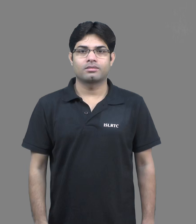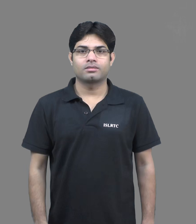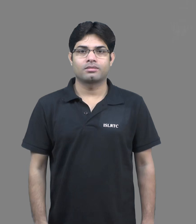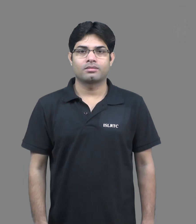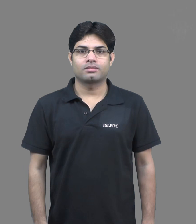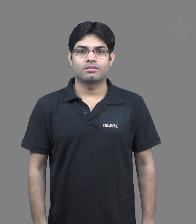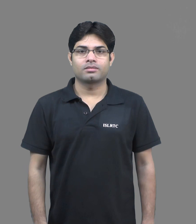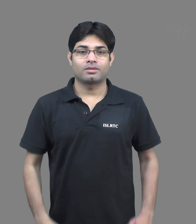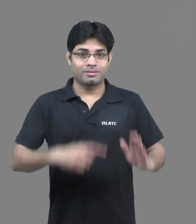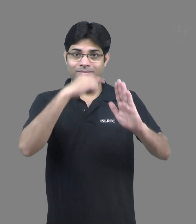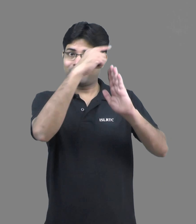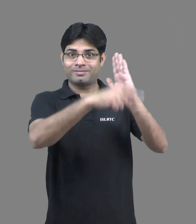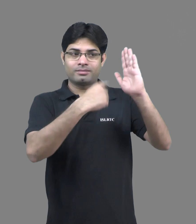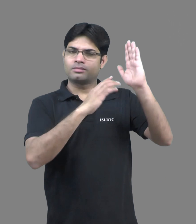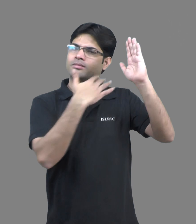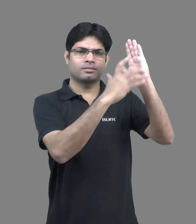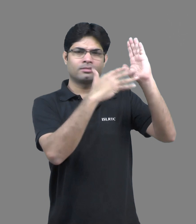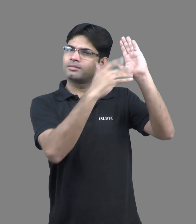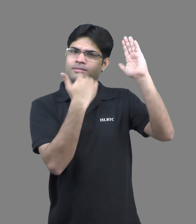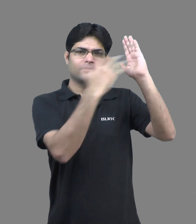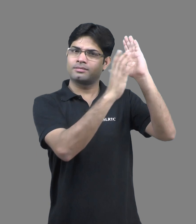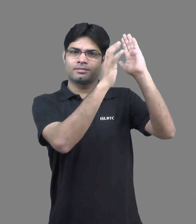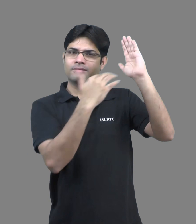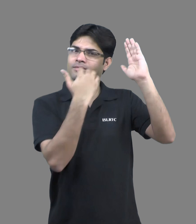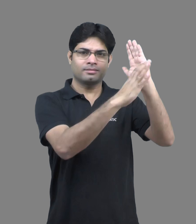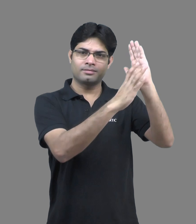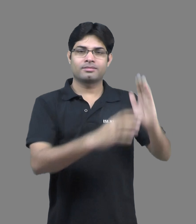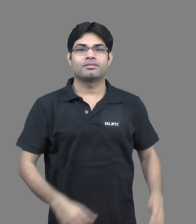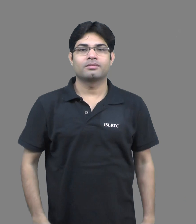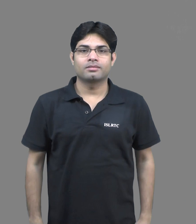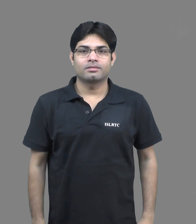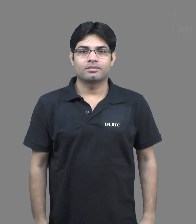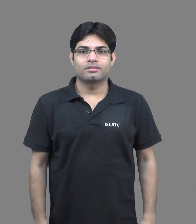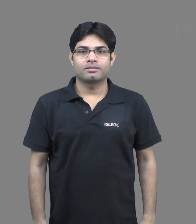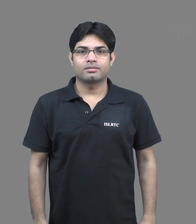Tambourine